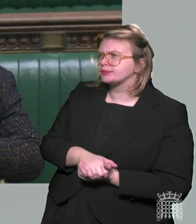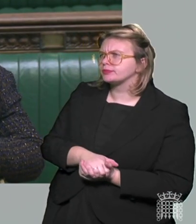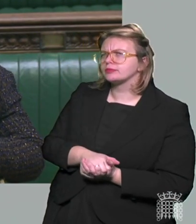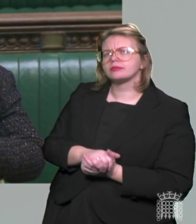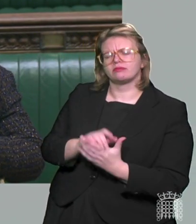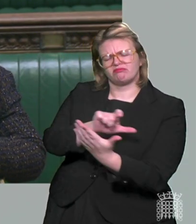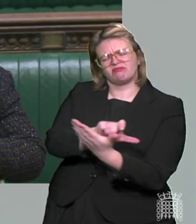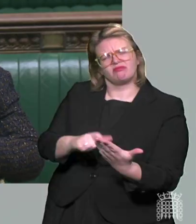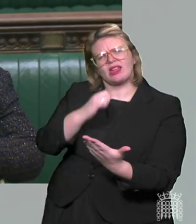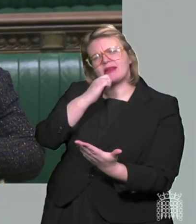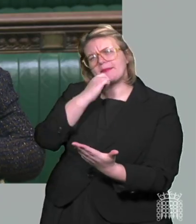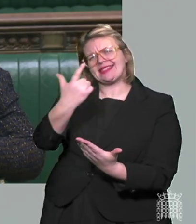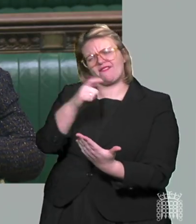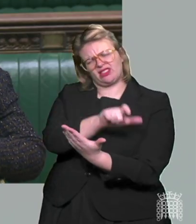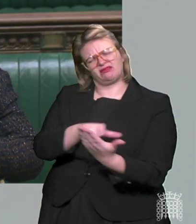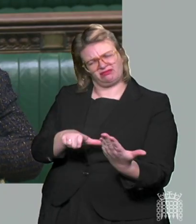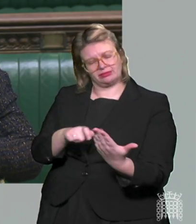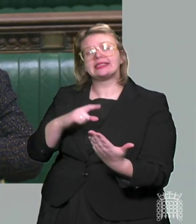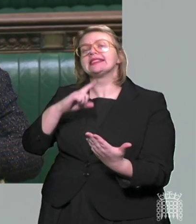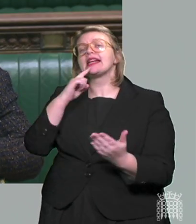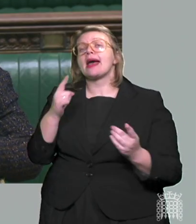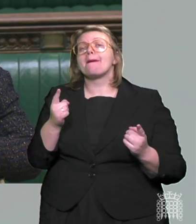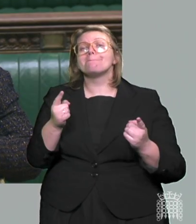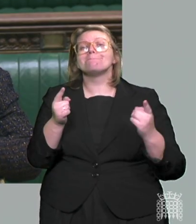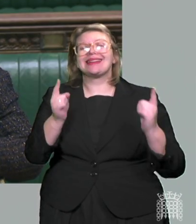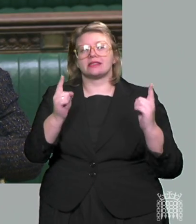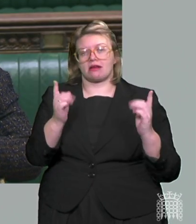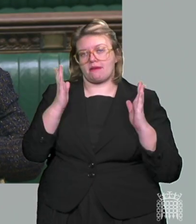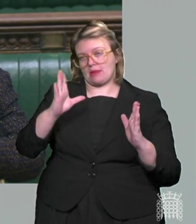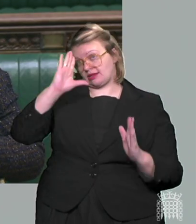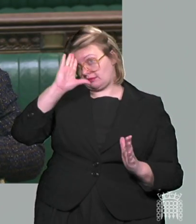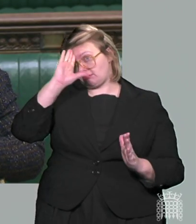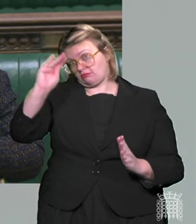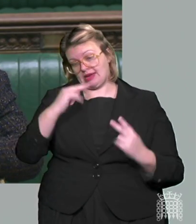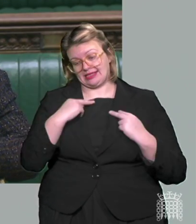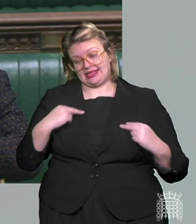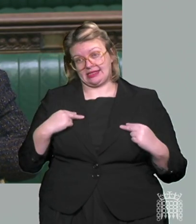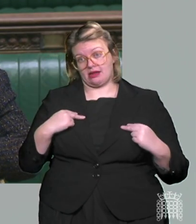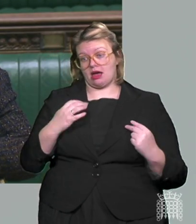Section 7 requires Ministers to inform Law Officers if they risk becoming